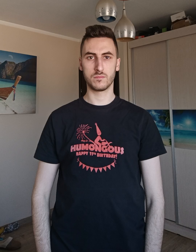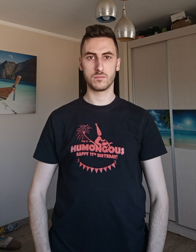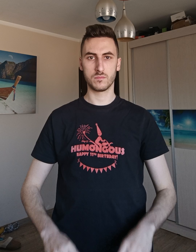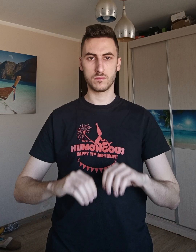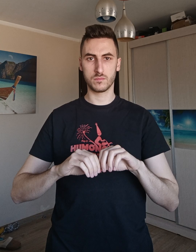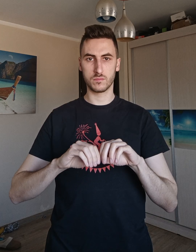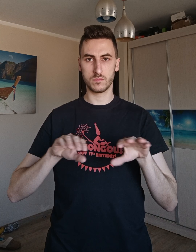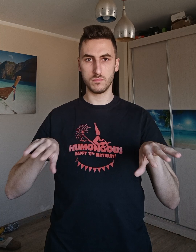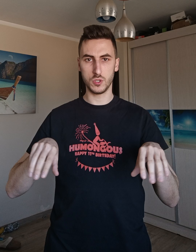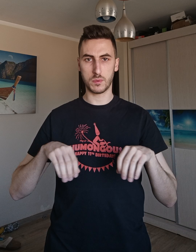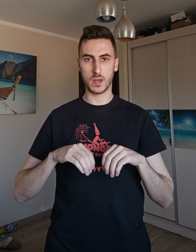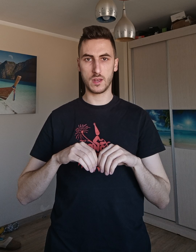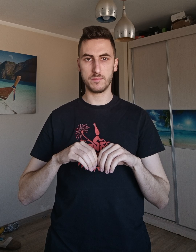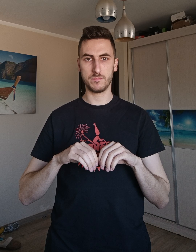משפחה